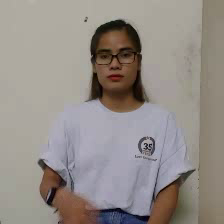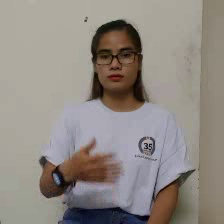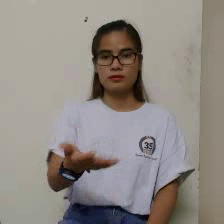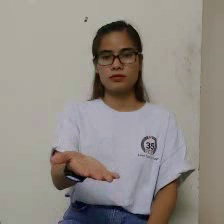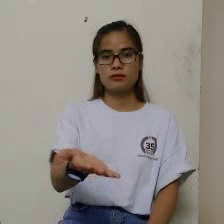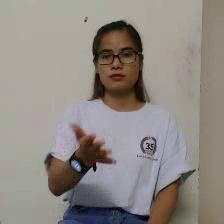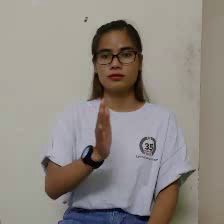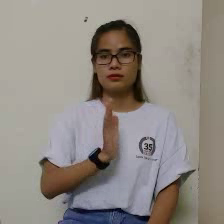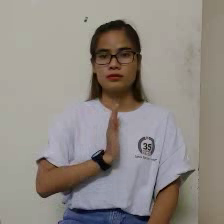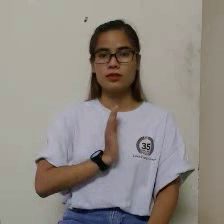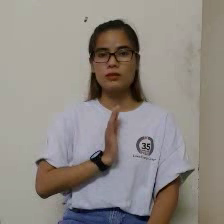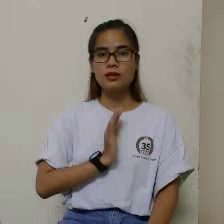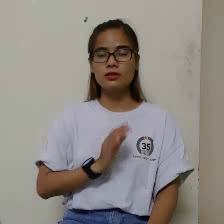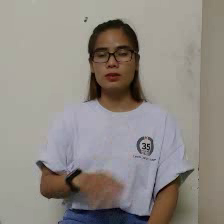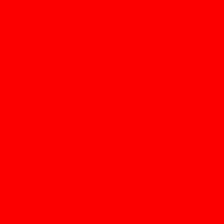Xin phép